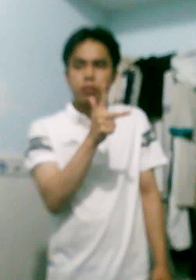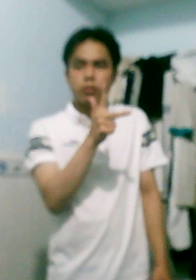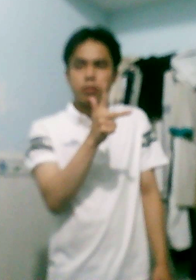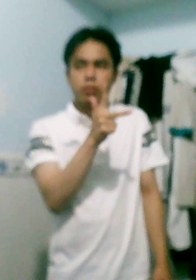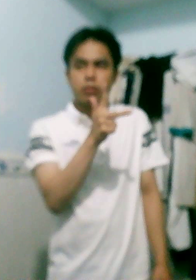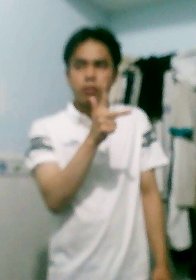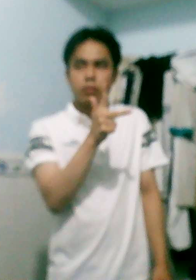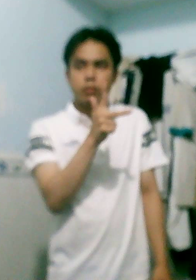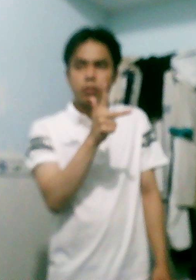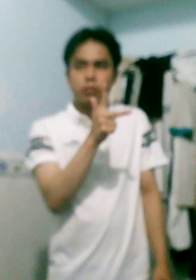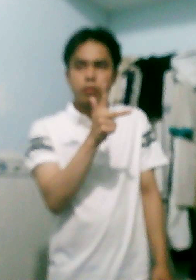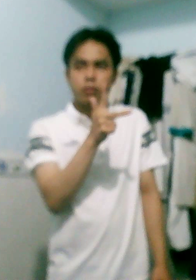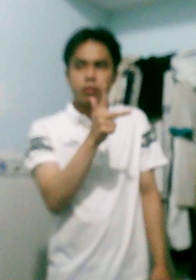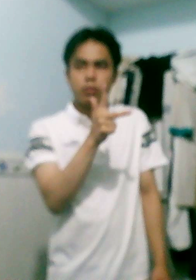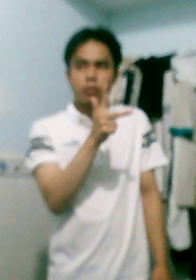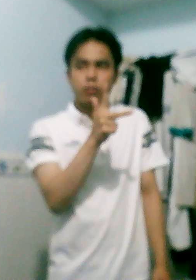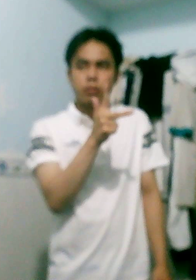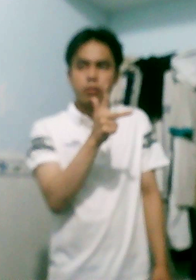k